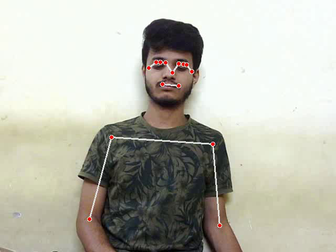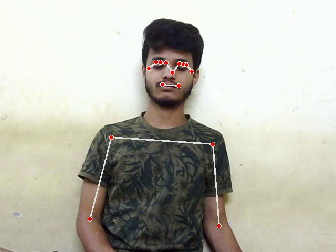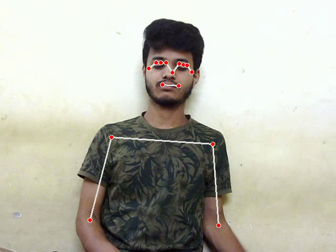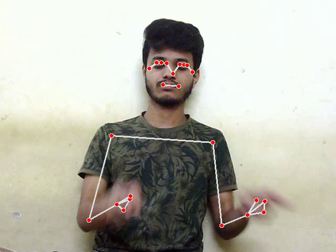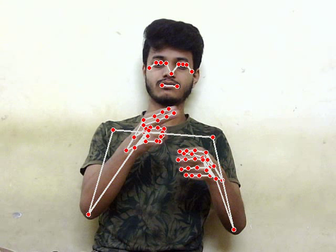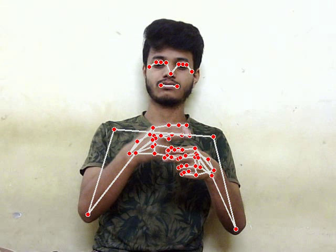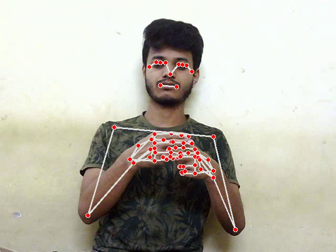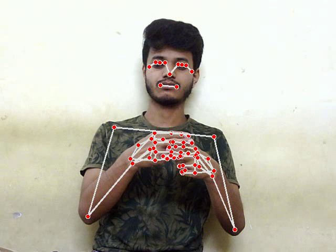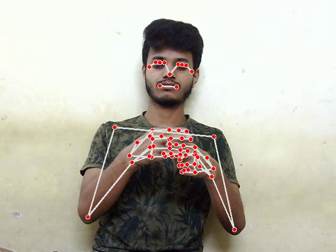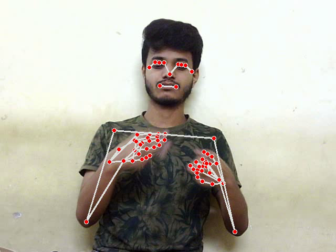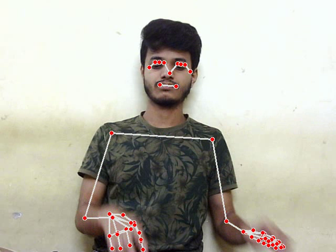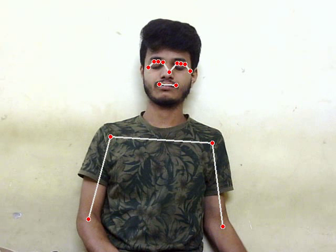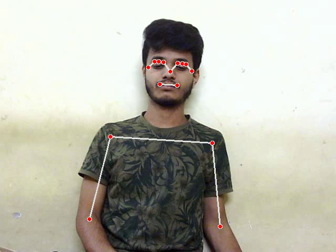name